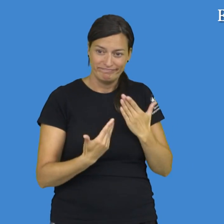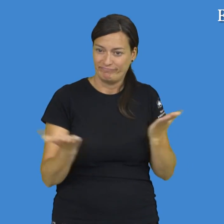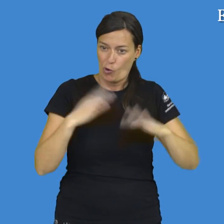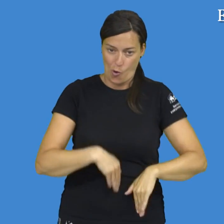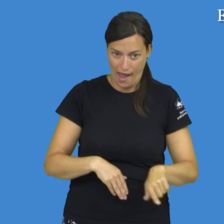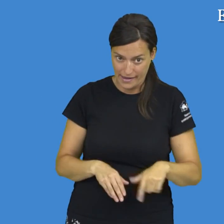haber no